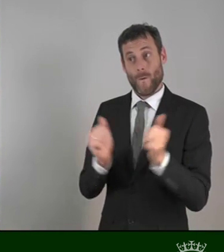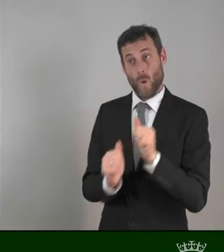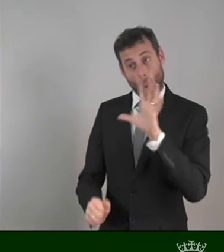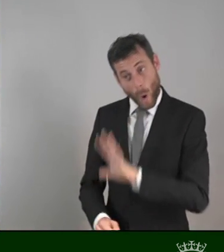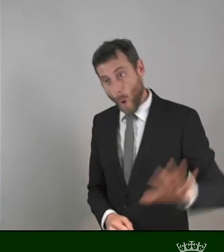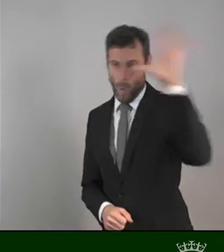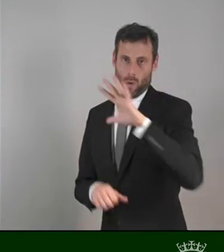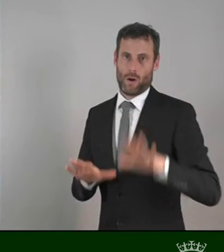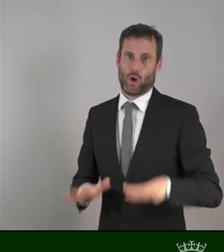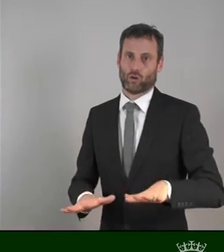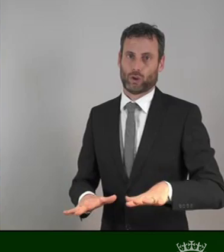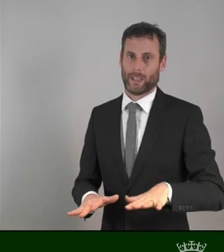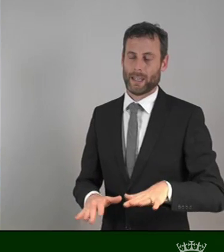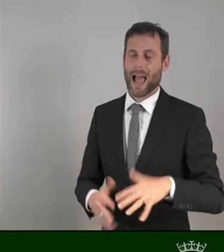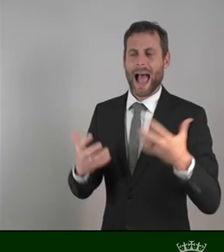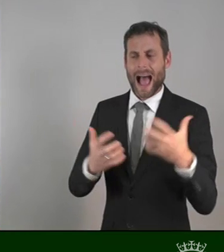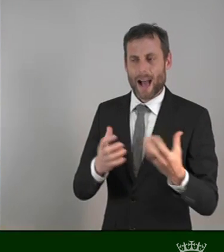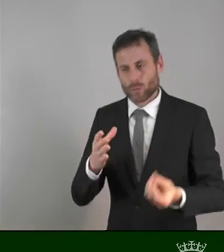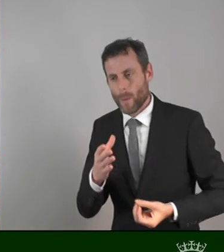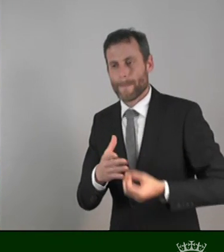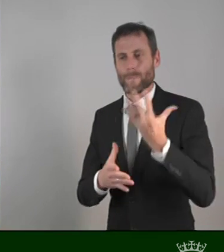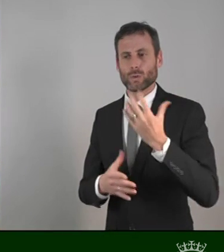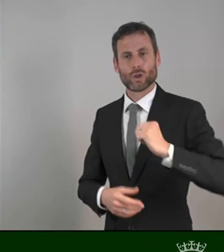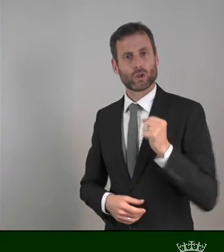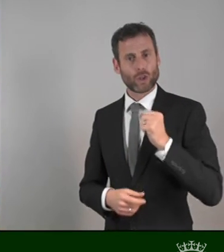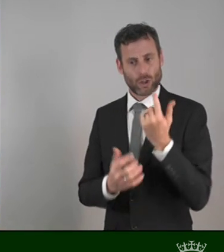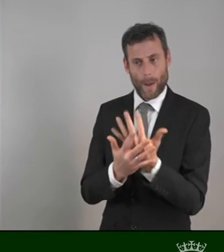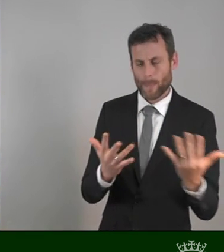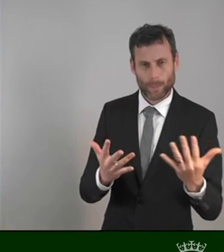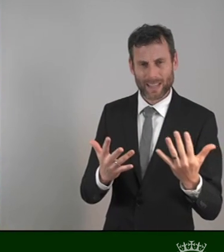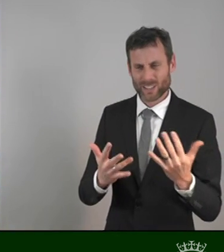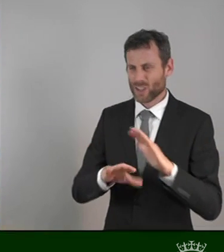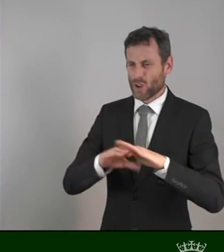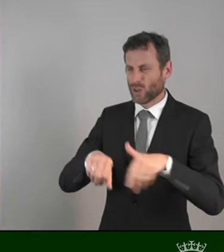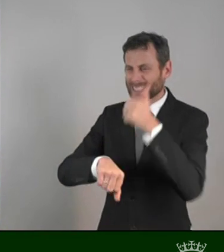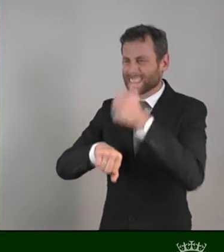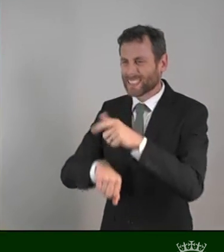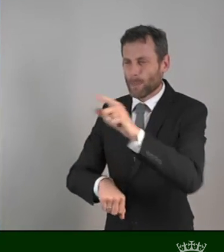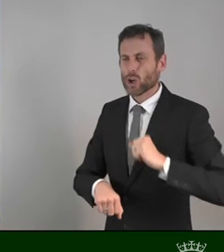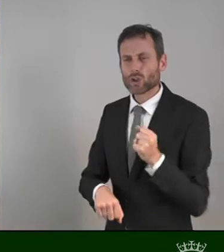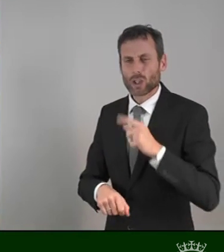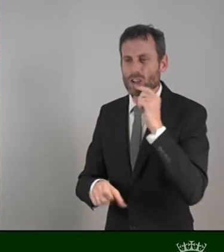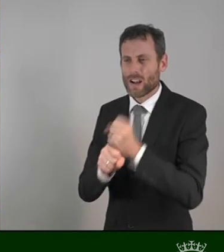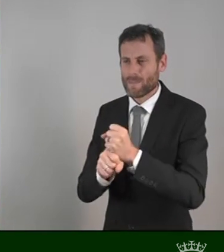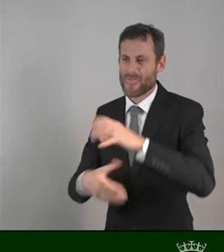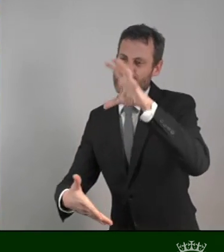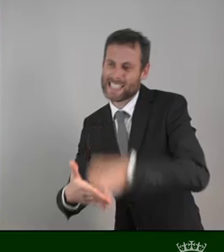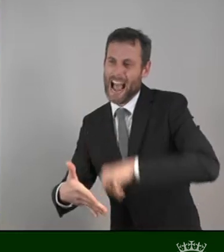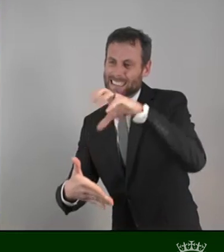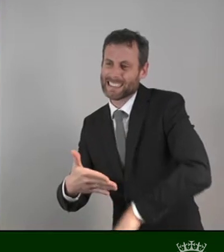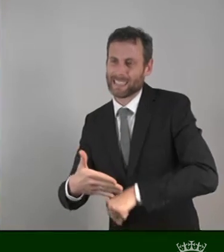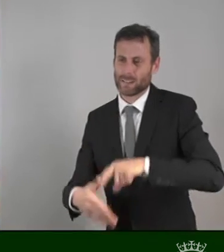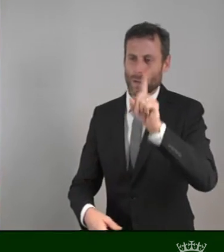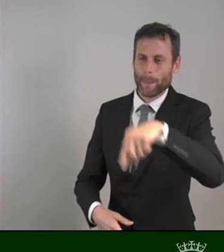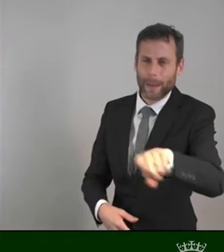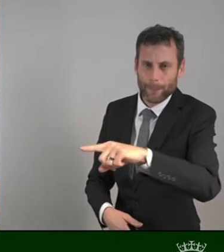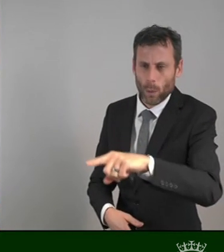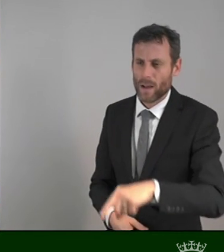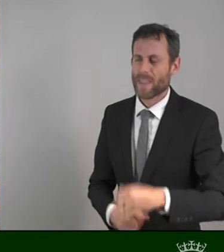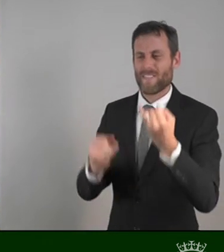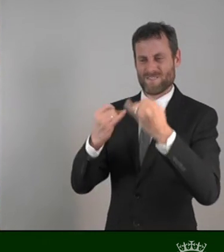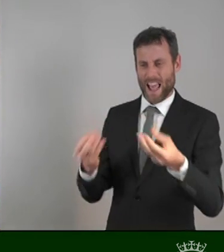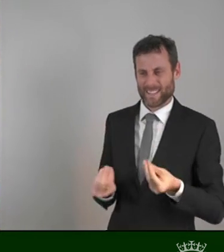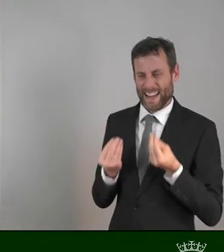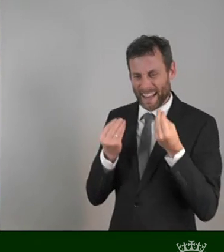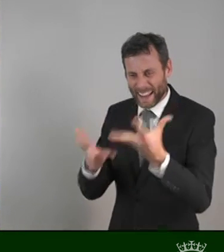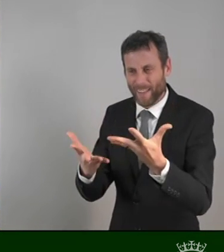The way to boost the population of Scotland is not to have a Scottish Government who tax the population to oblivion and who fail to deliver results in their schools.